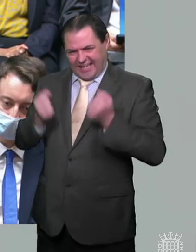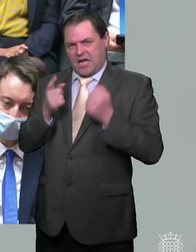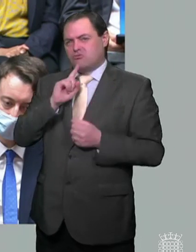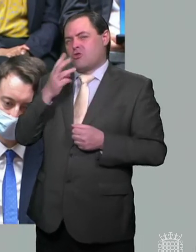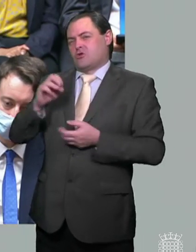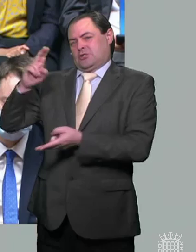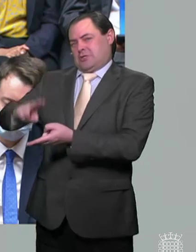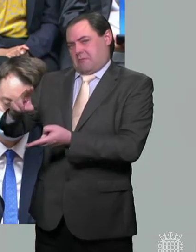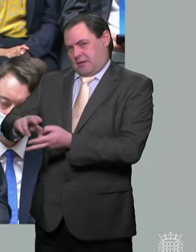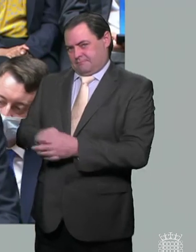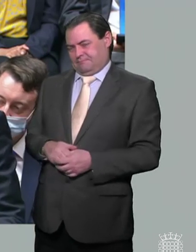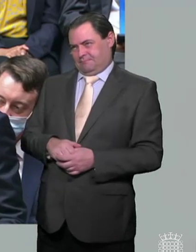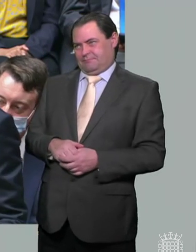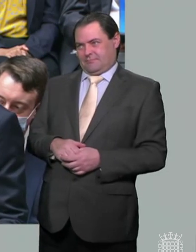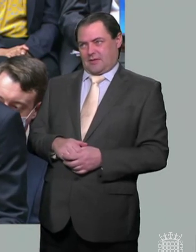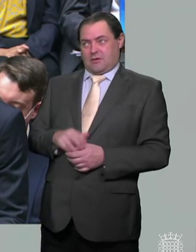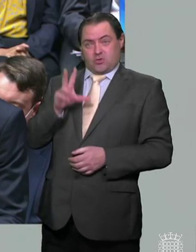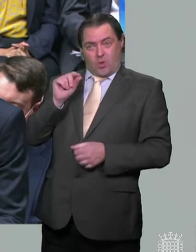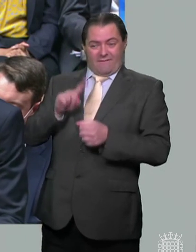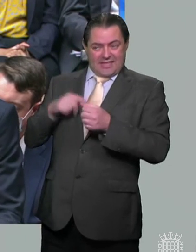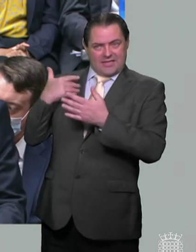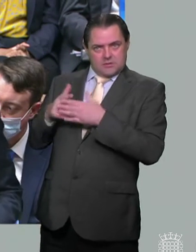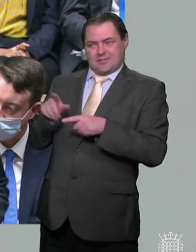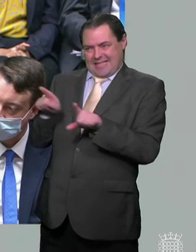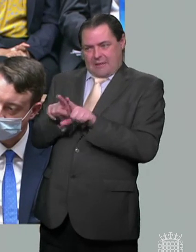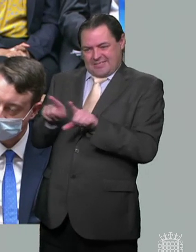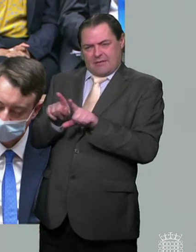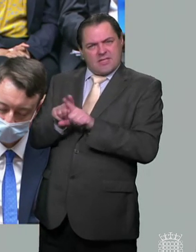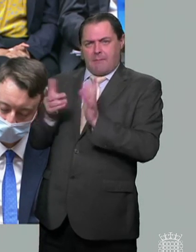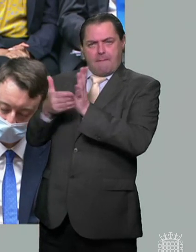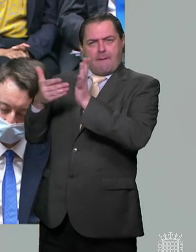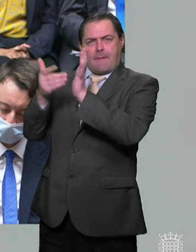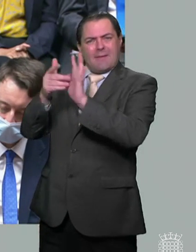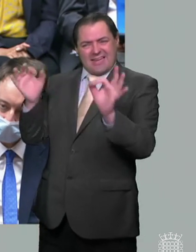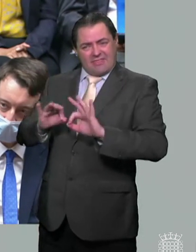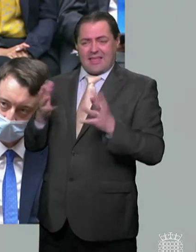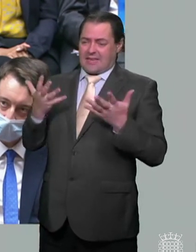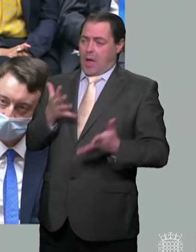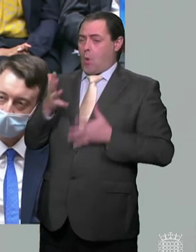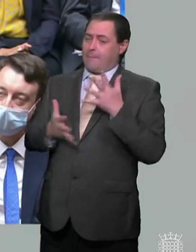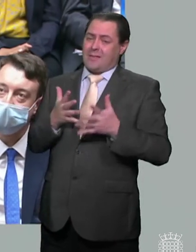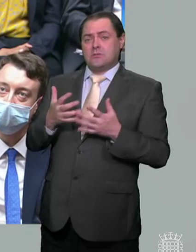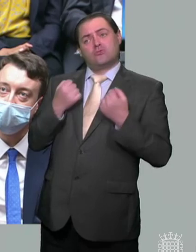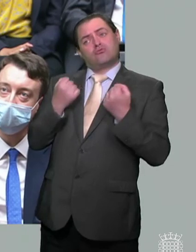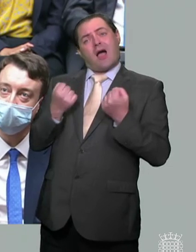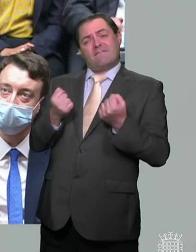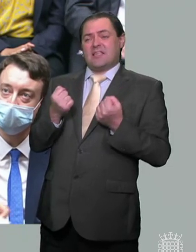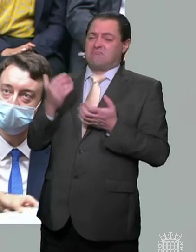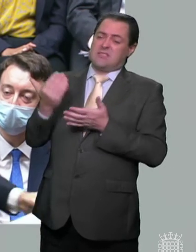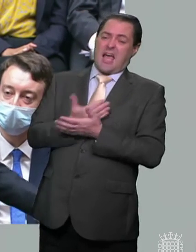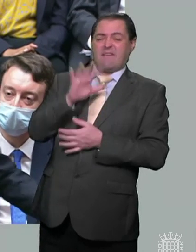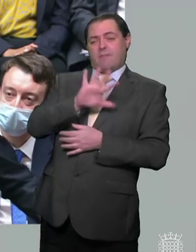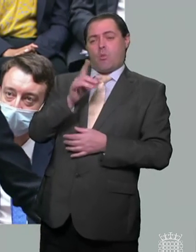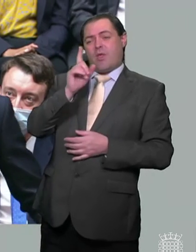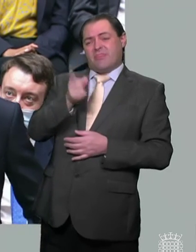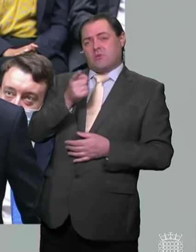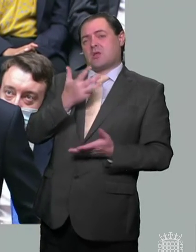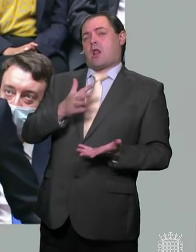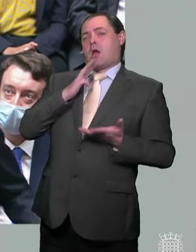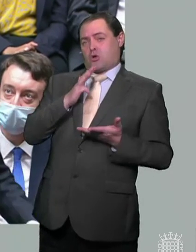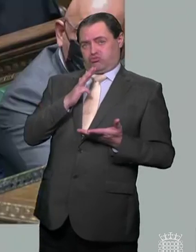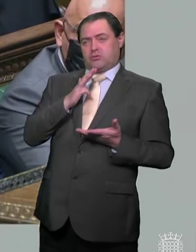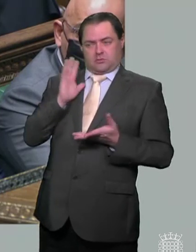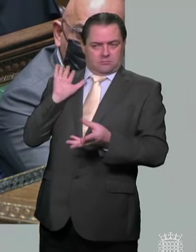After 12 consecutive years of frozen rates, the average car driver will now save a total of £1,900.